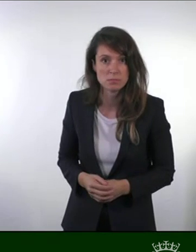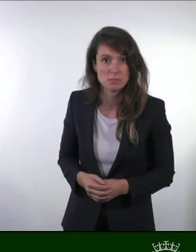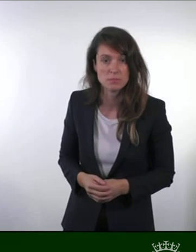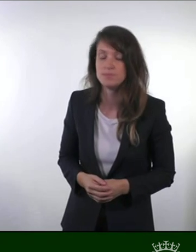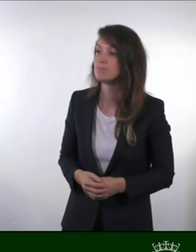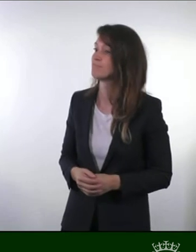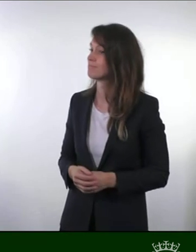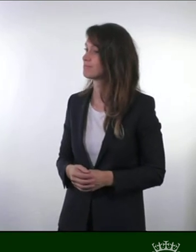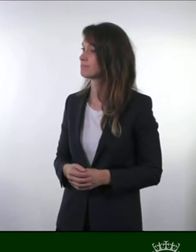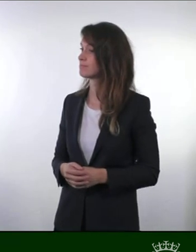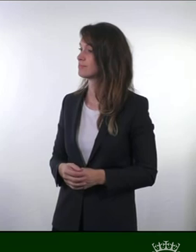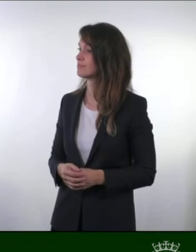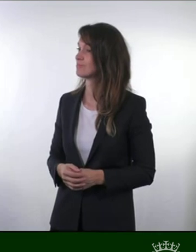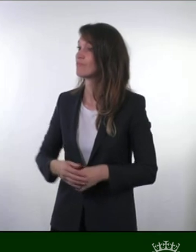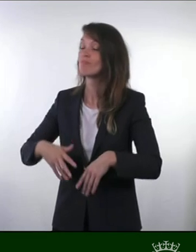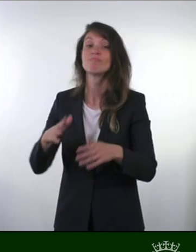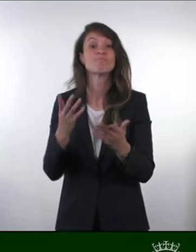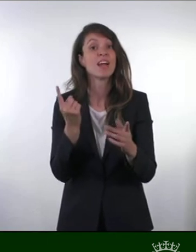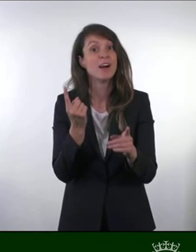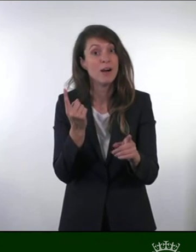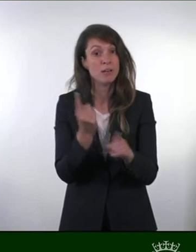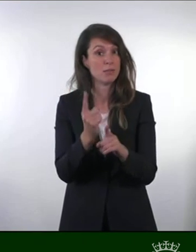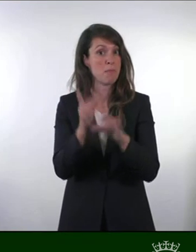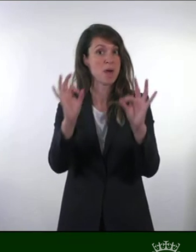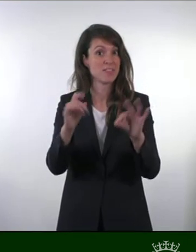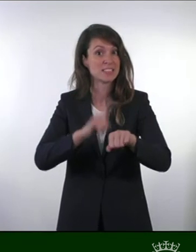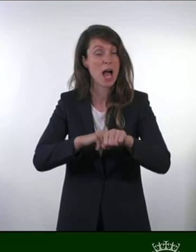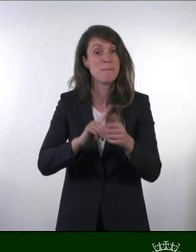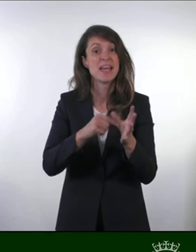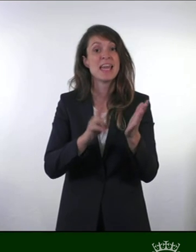Talking of which, we now come to the leader of the Scottish National party.